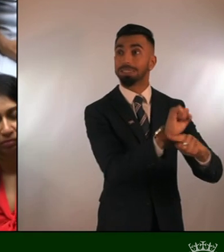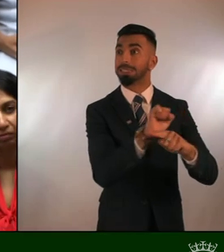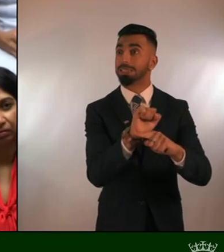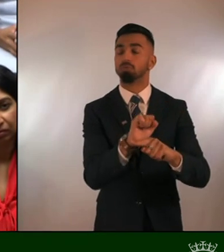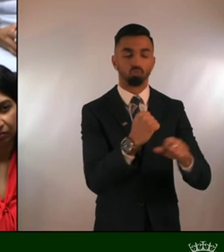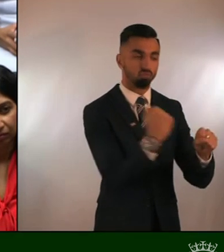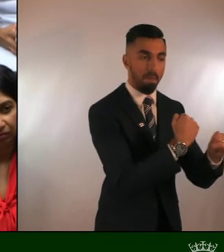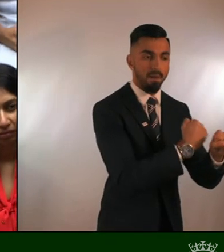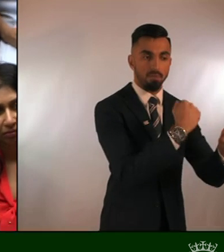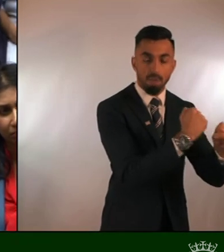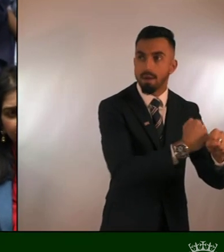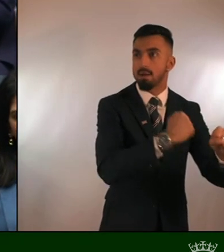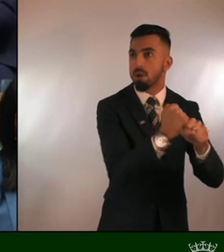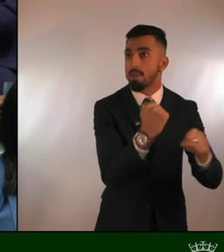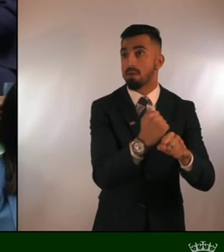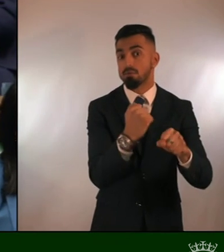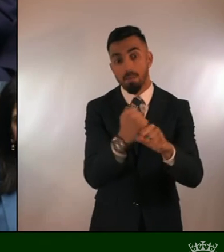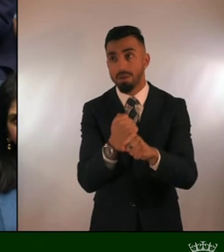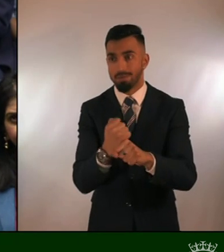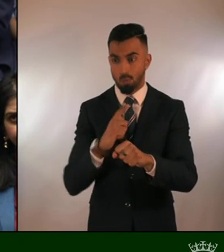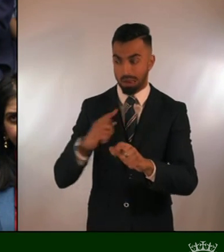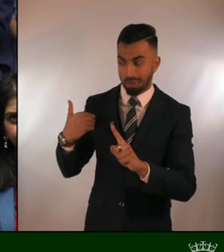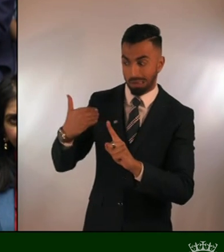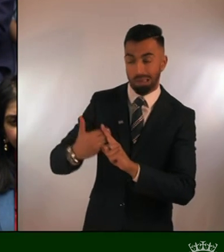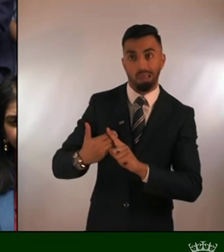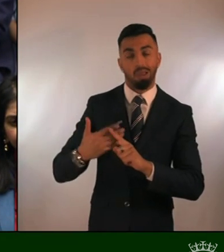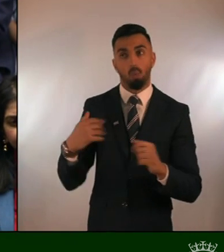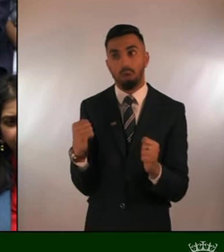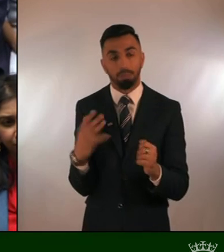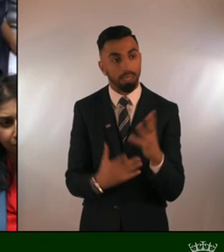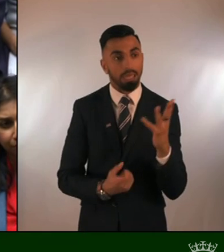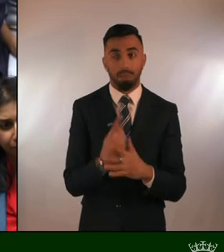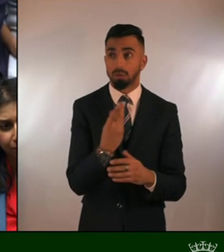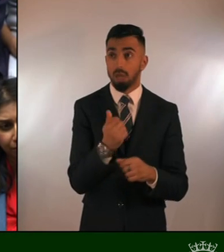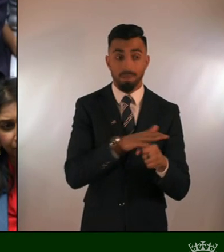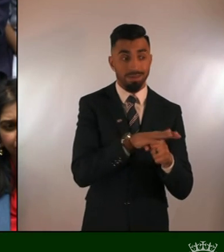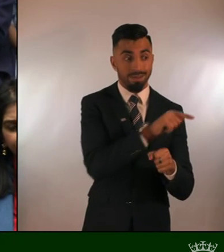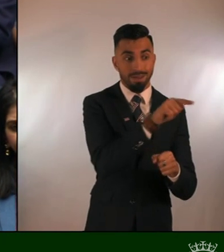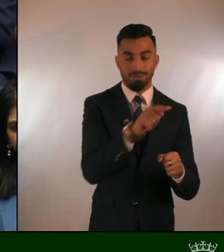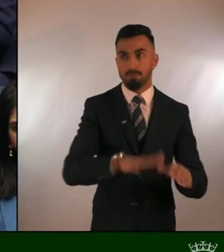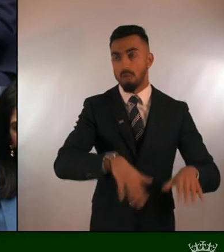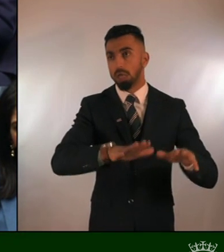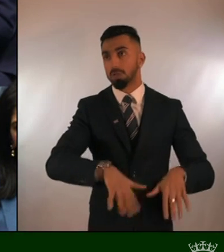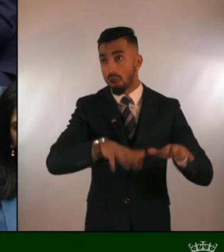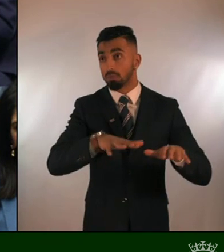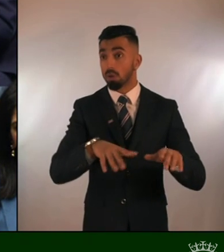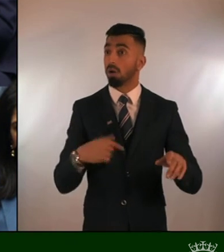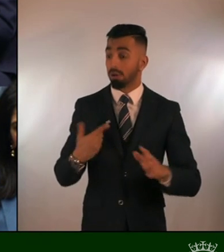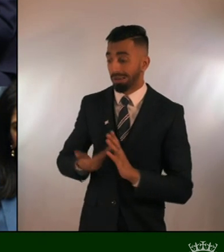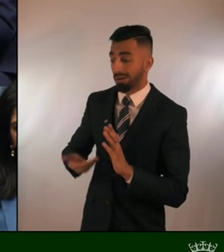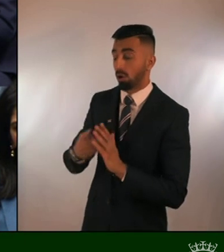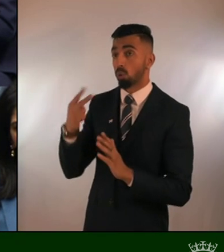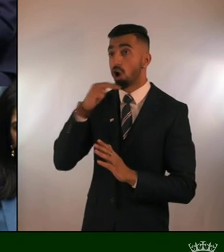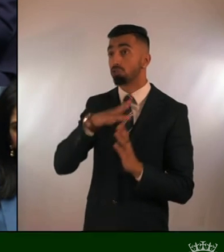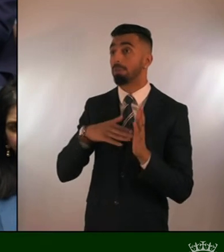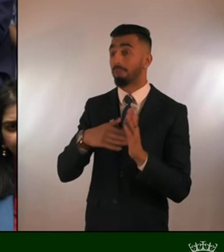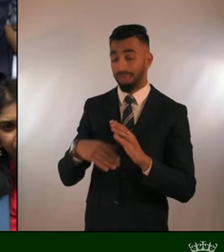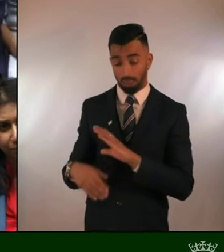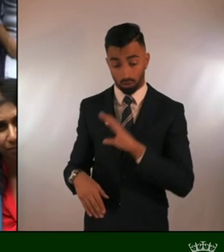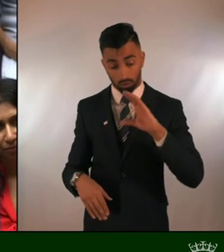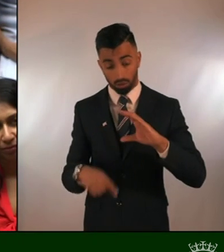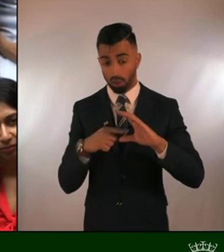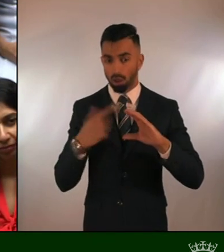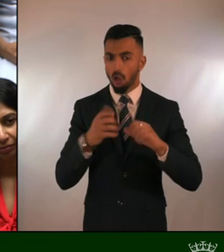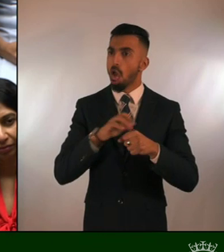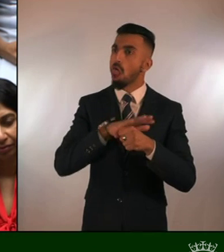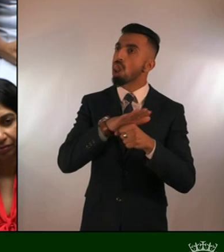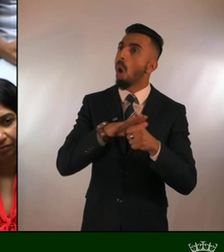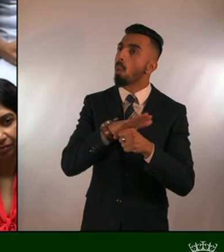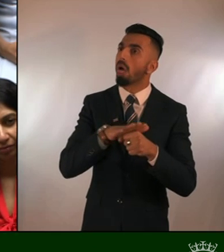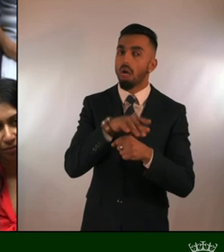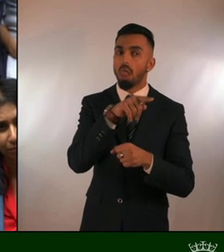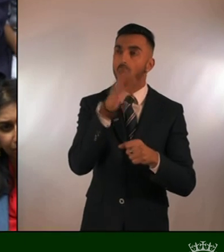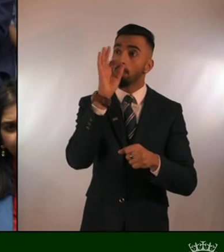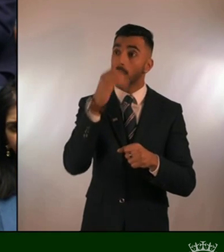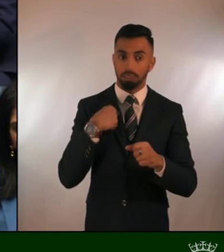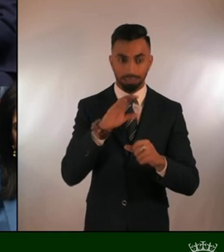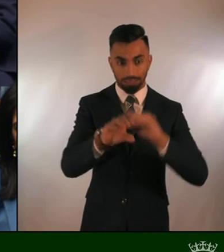To support those areas that have been repeatedly flooded, I am also providing £200 million of funding directly to local communities to build their flood resilience.